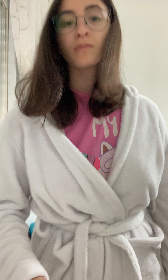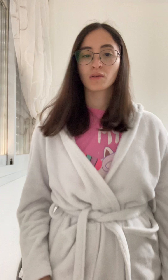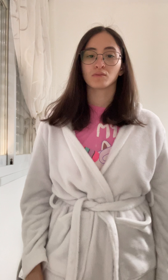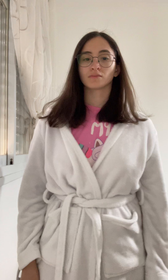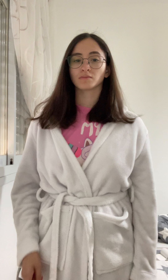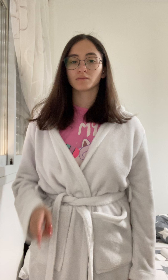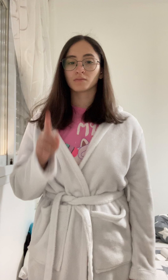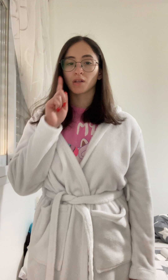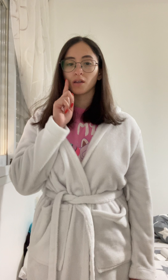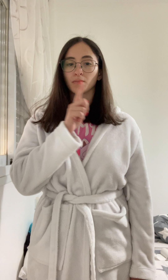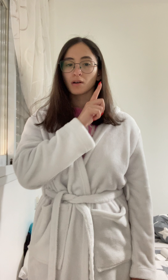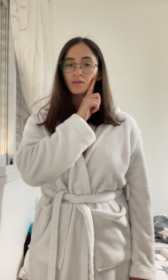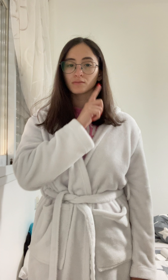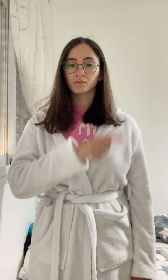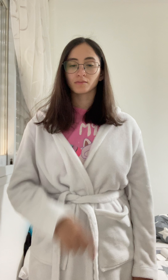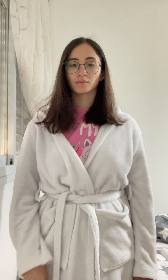אמא